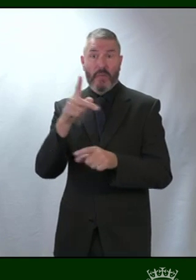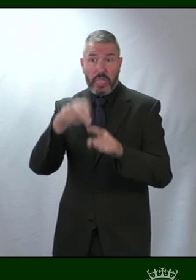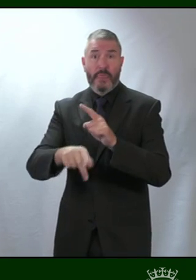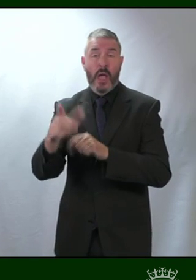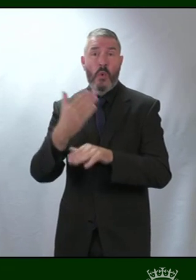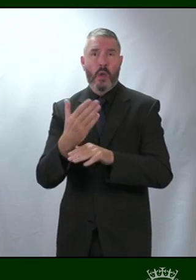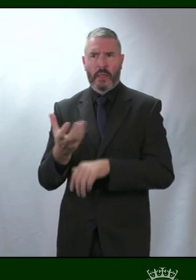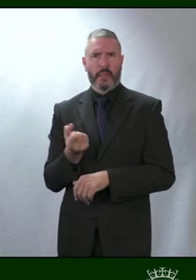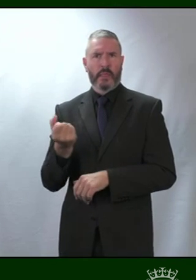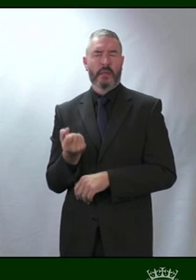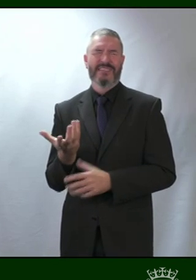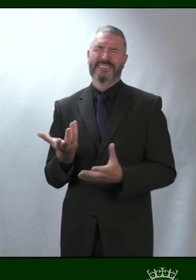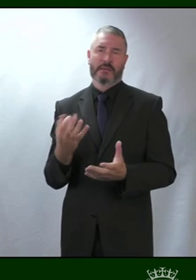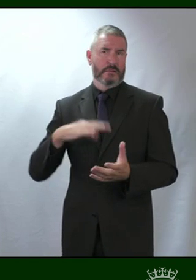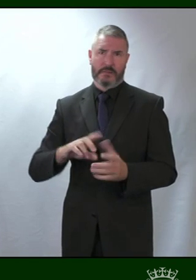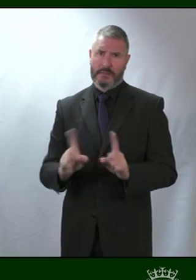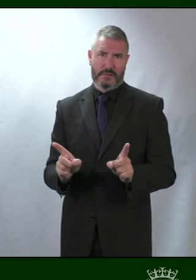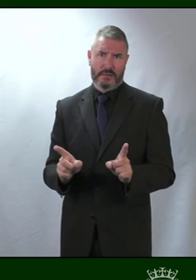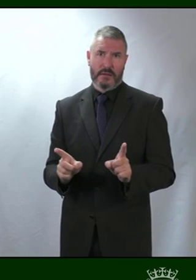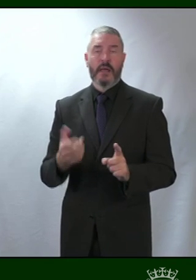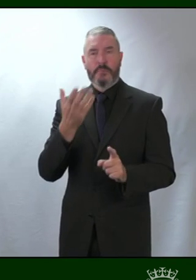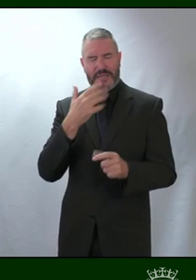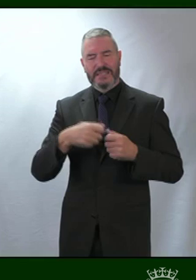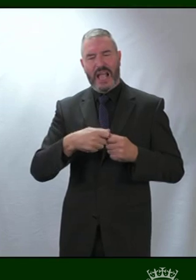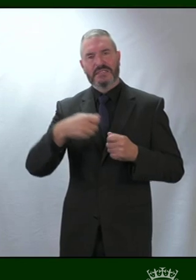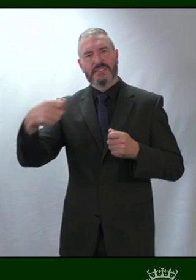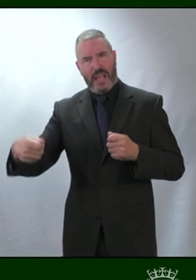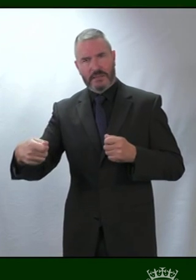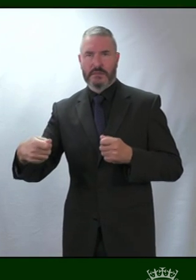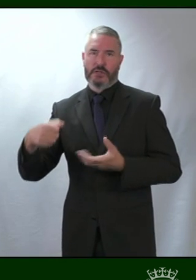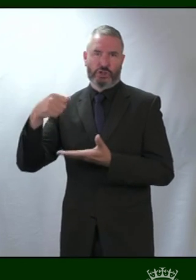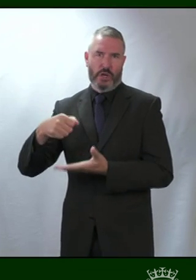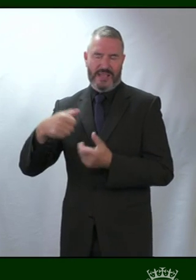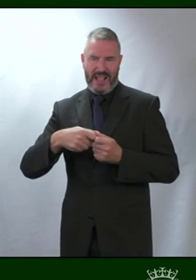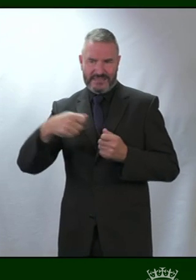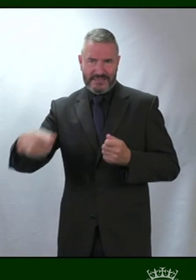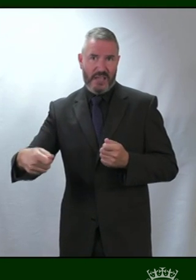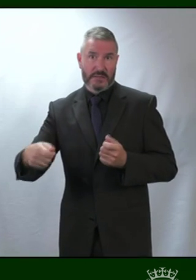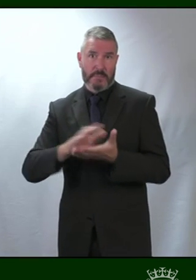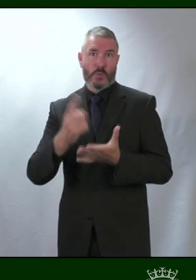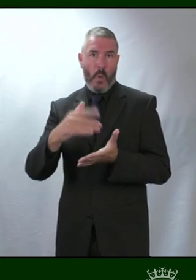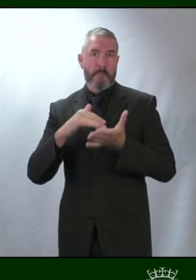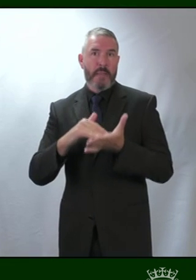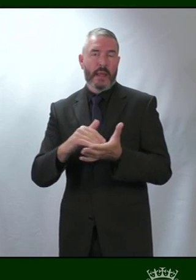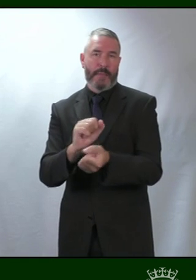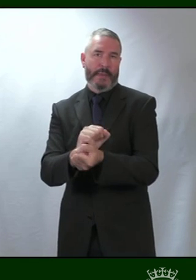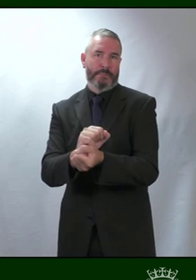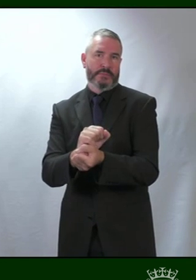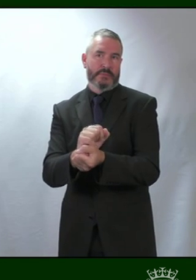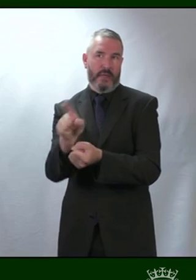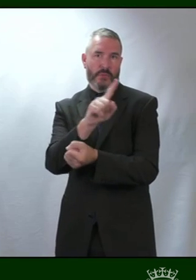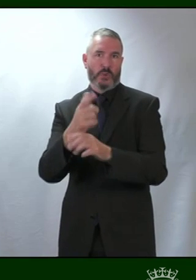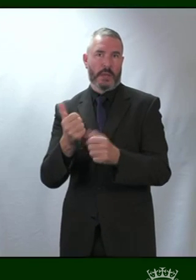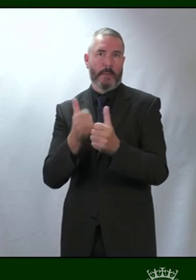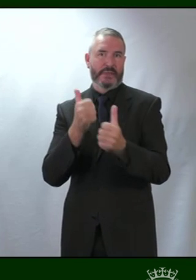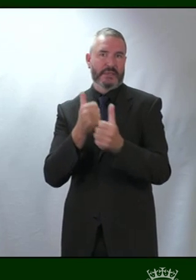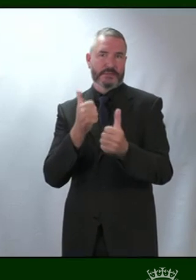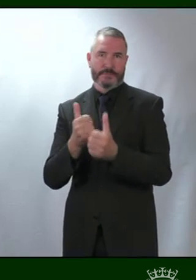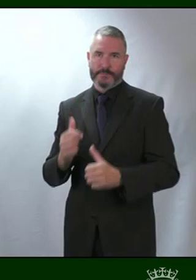Will the Government instruct the Chancellor to extend the furlough scheme and stop 1 million workers being sold on to the scrapheap by this Government?